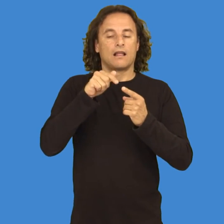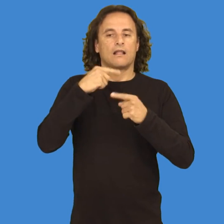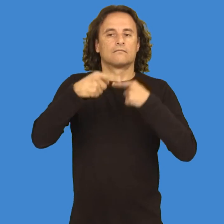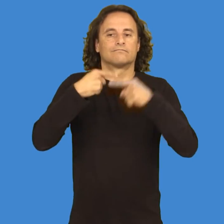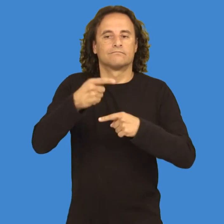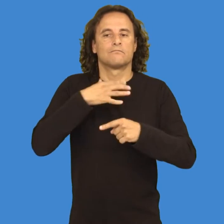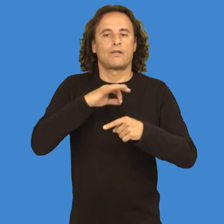despues